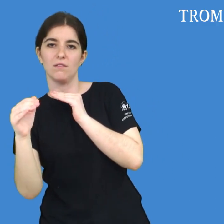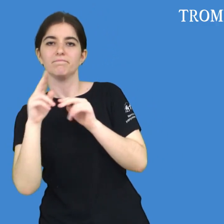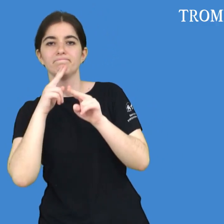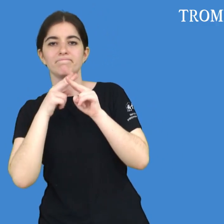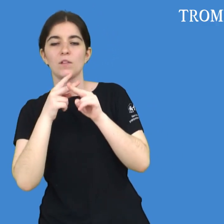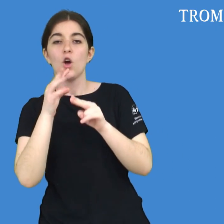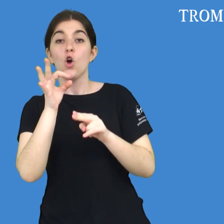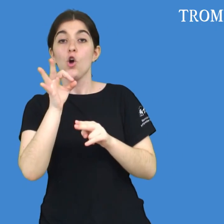nombre